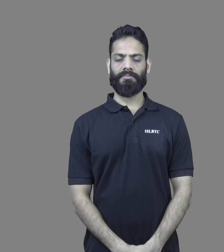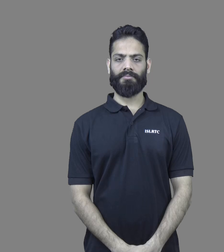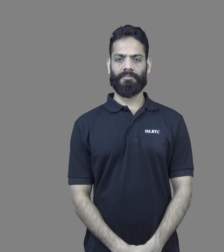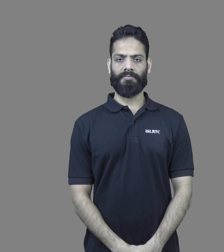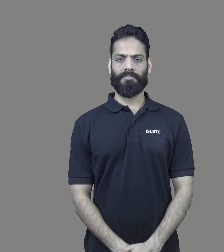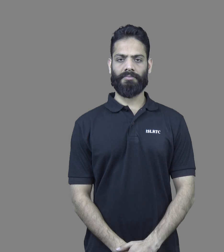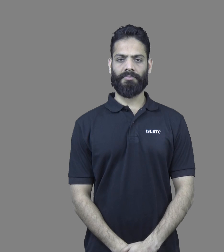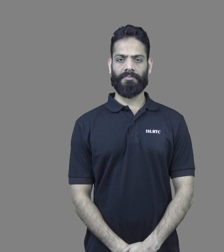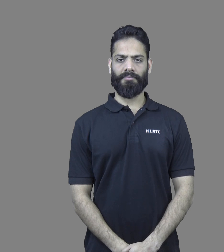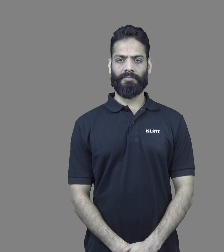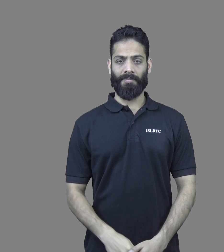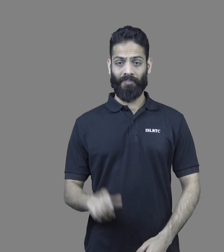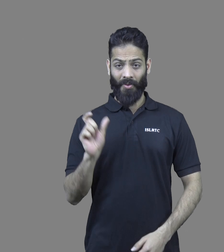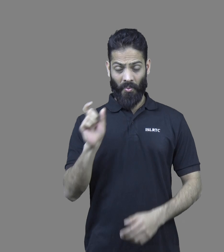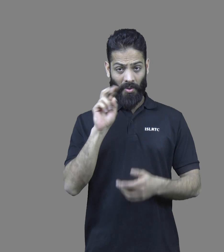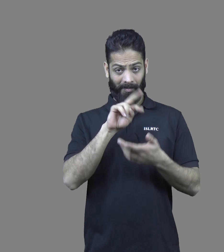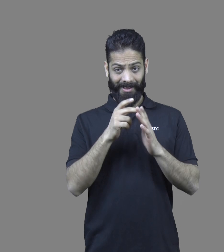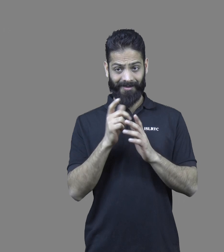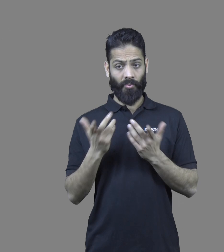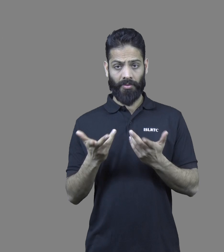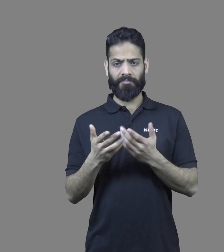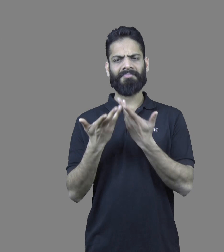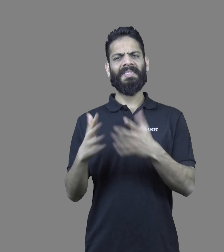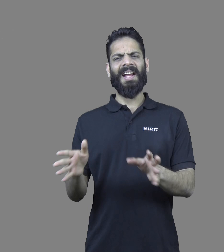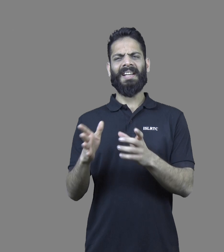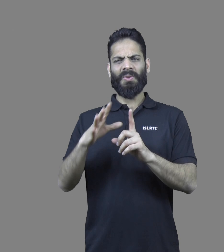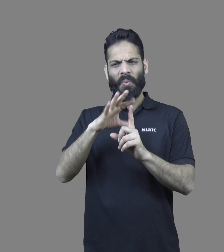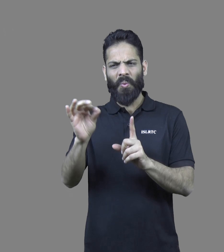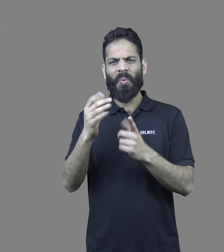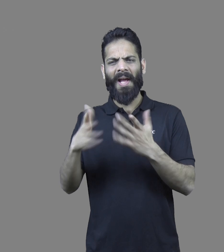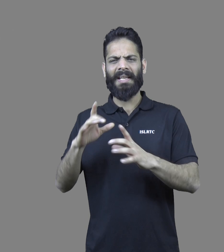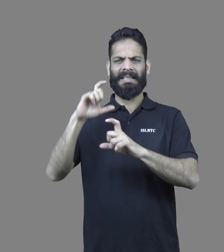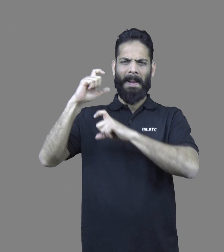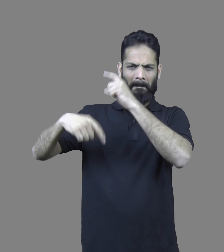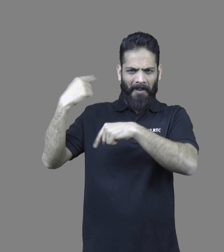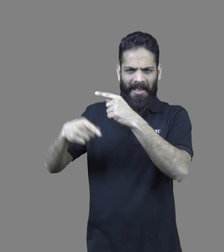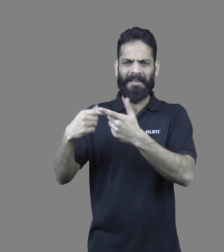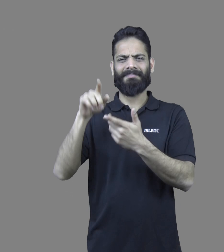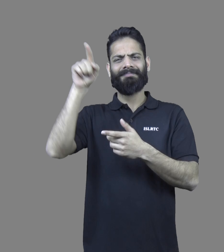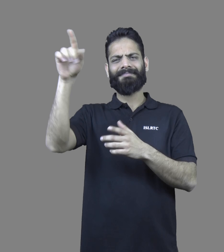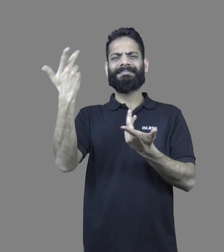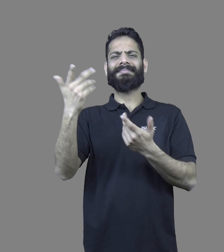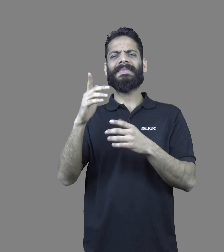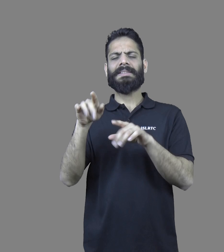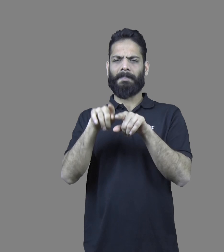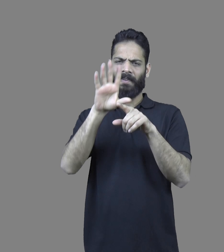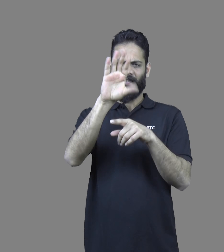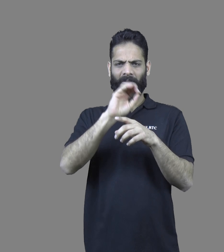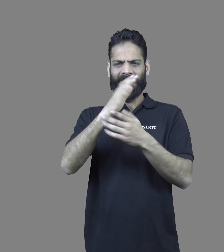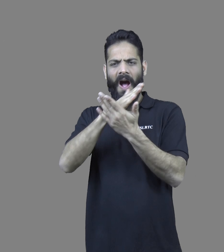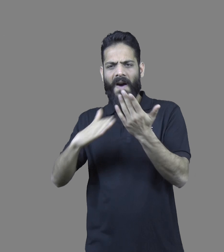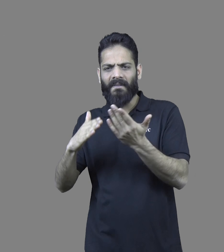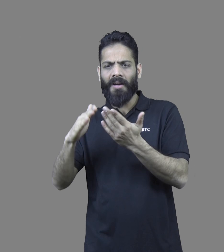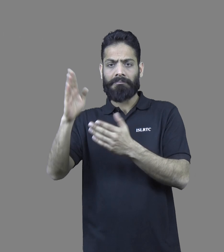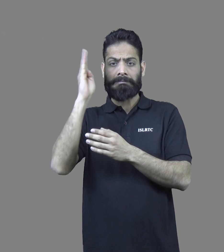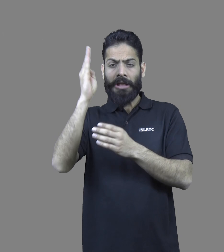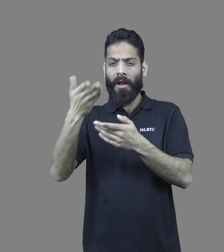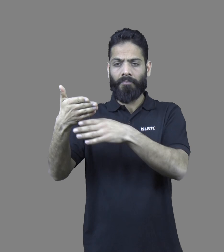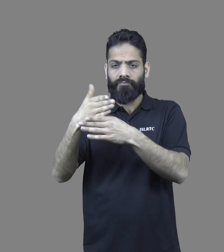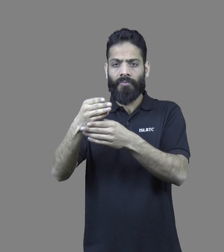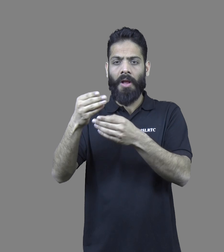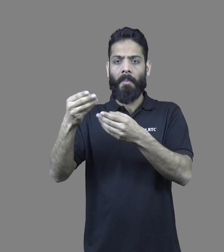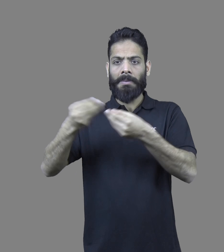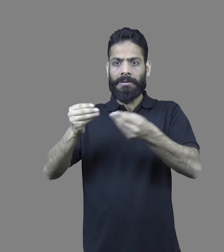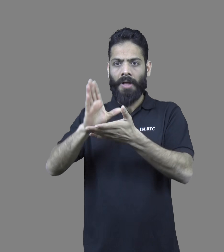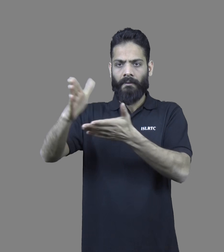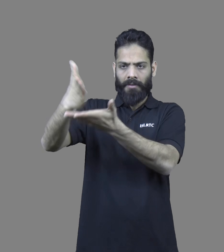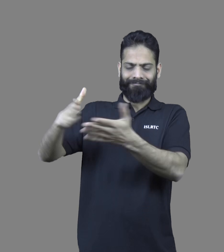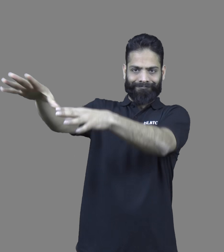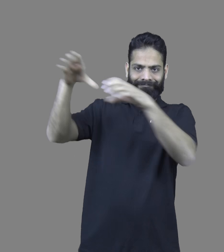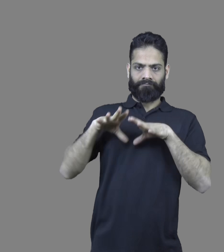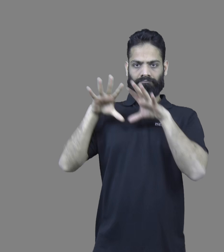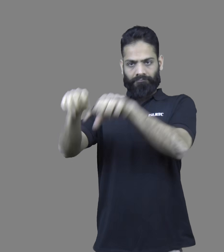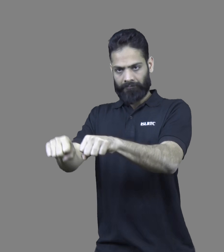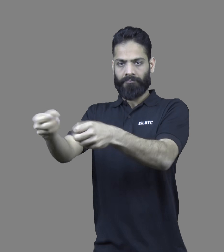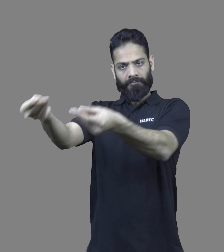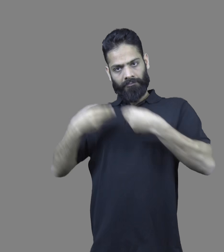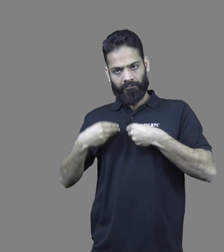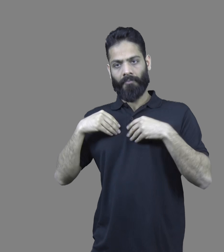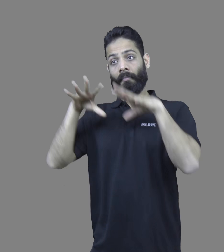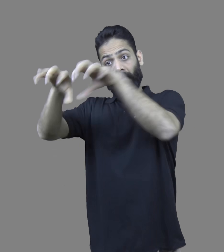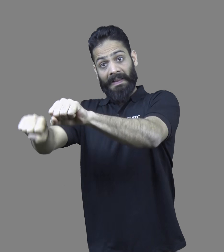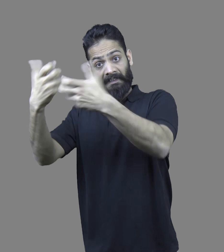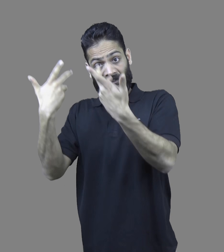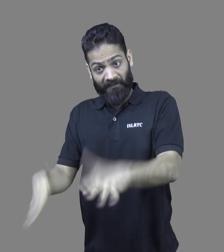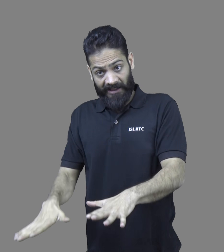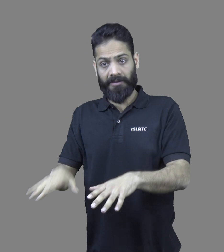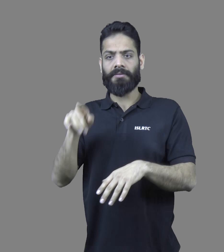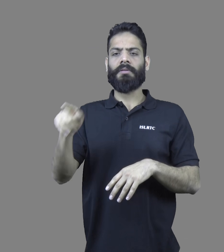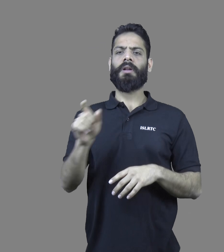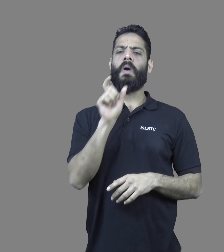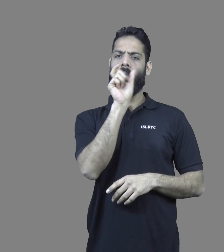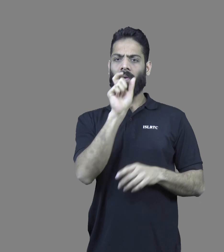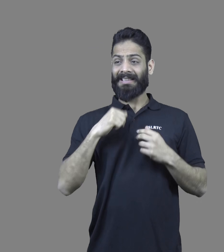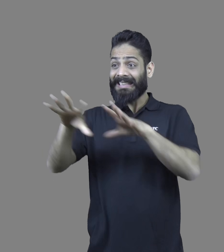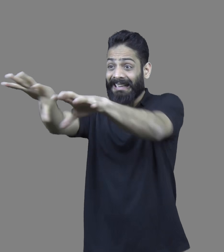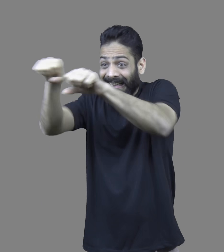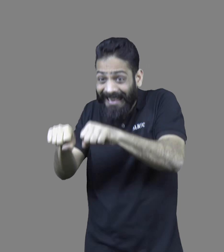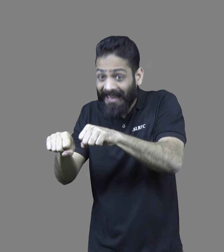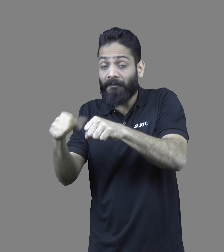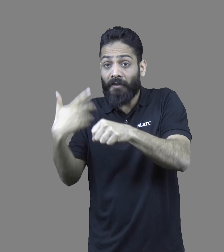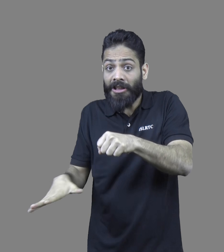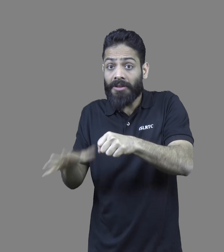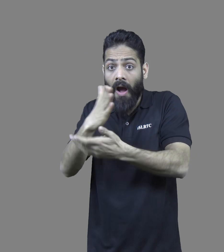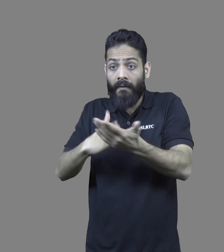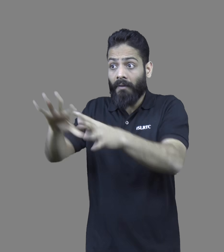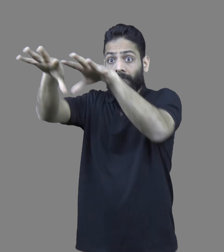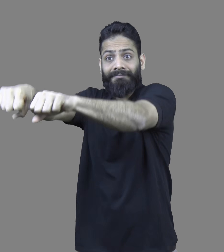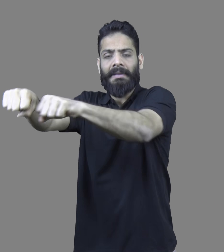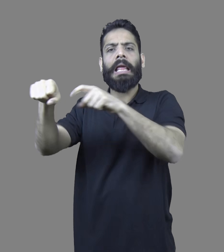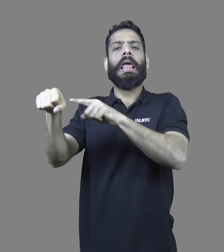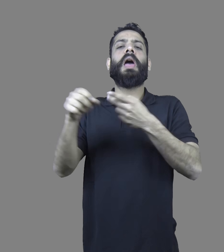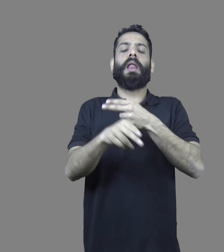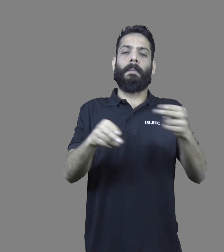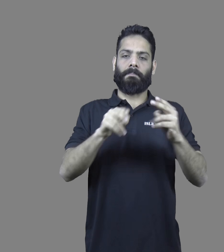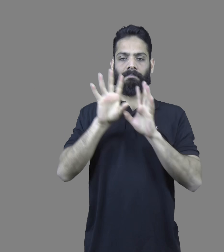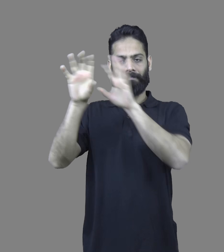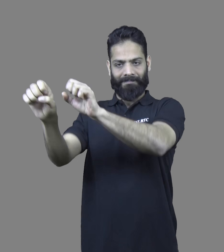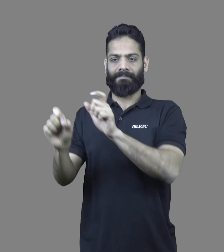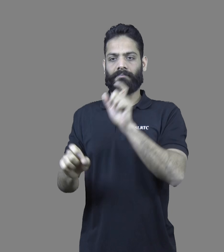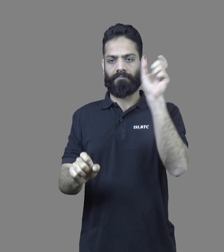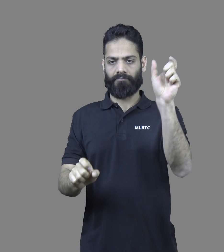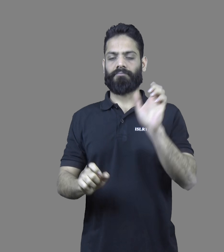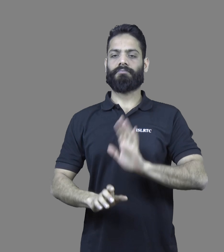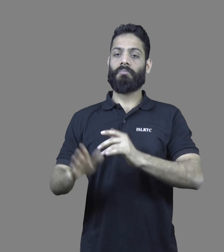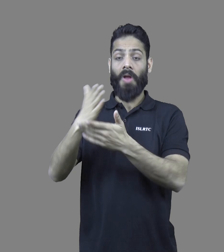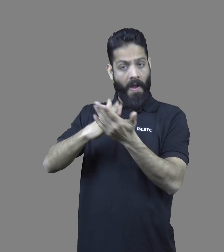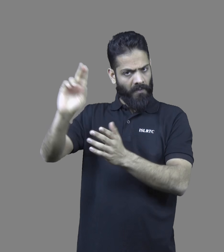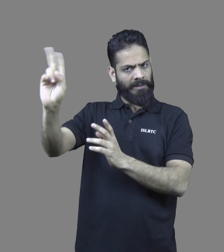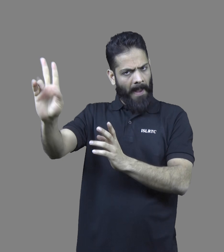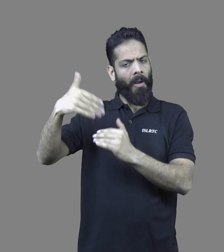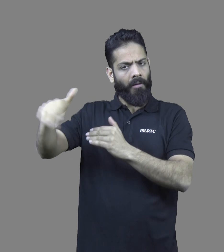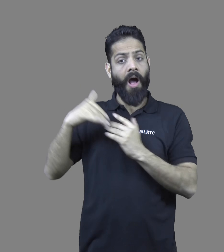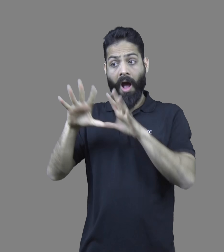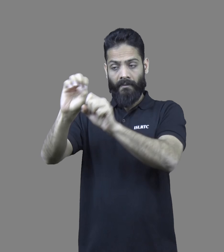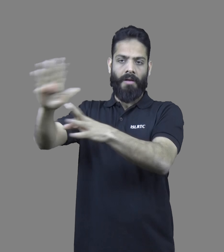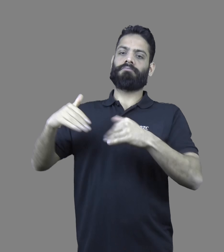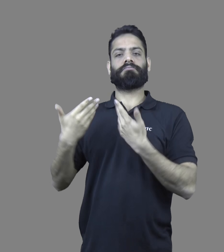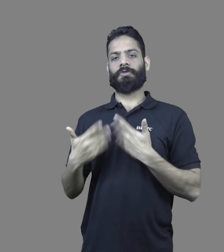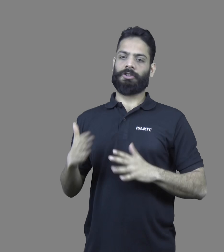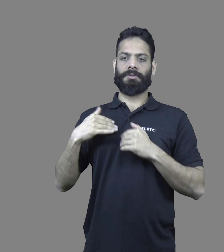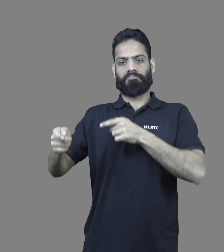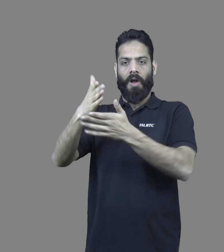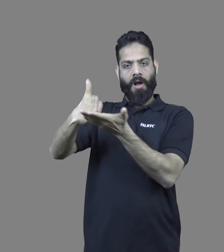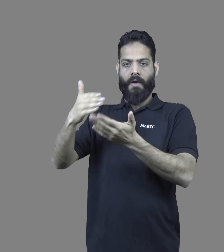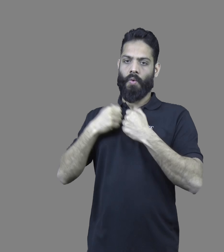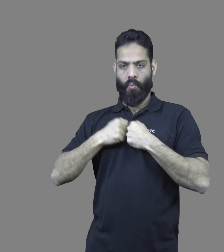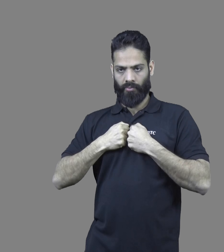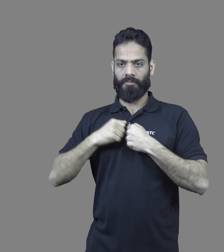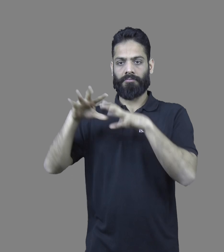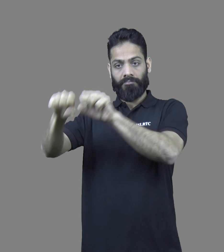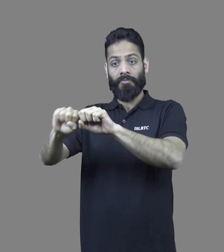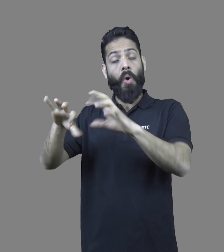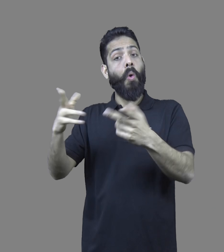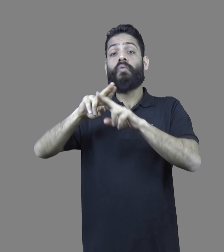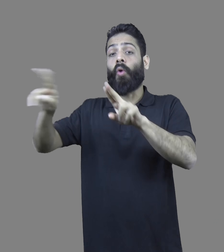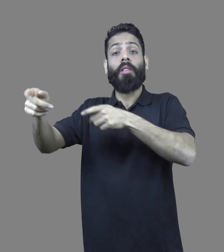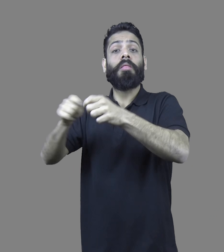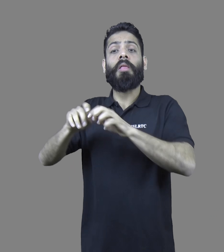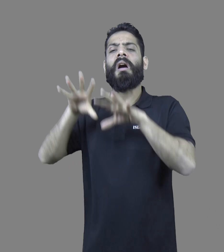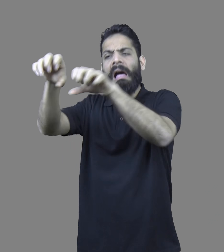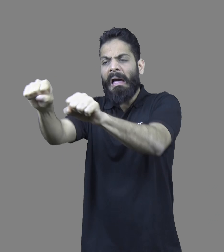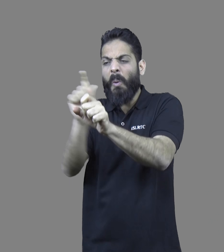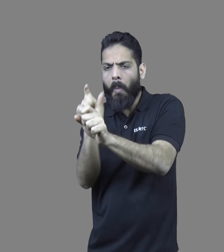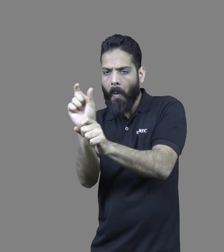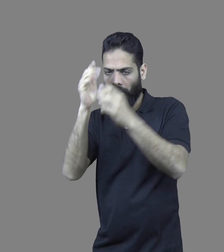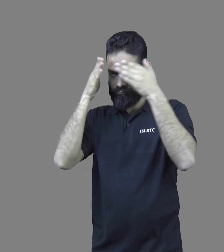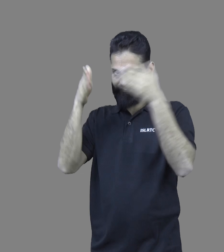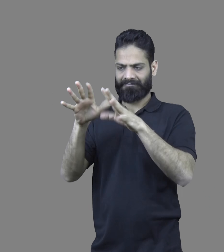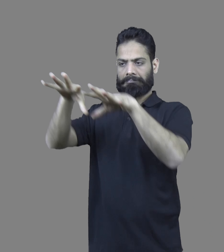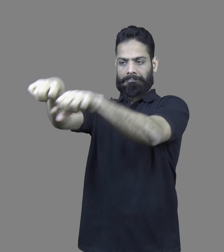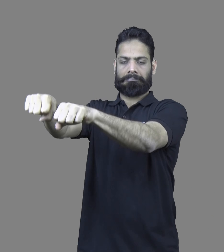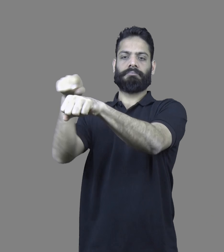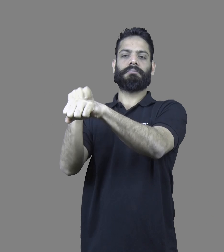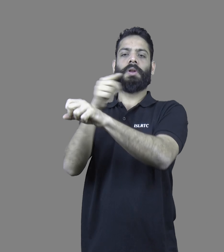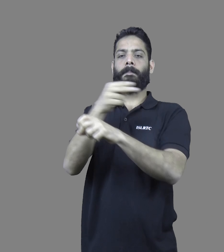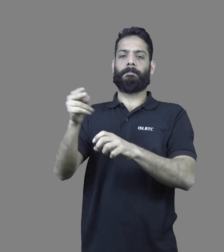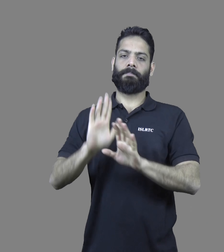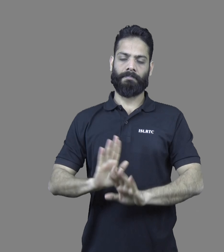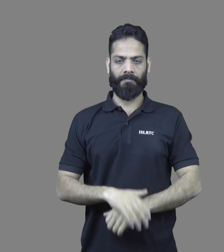Takeover